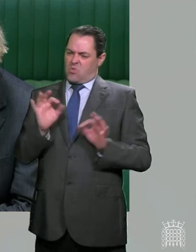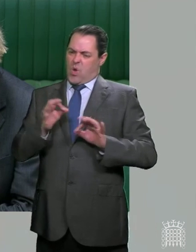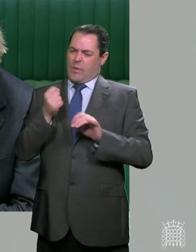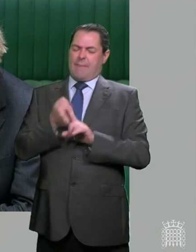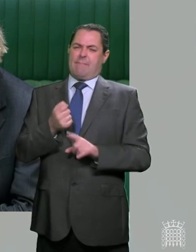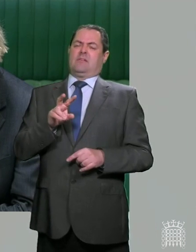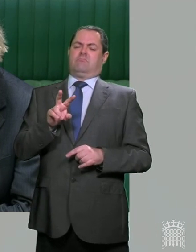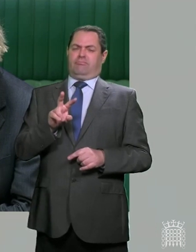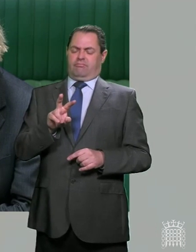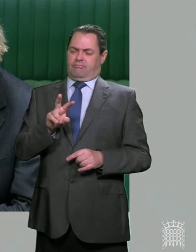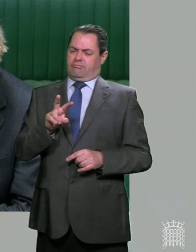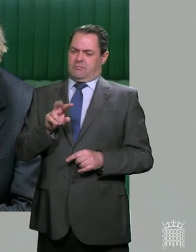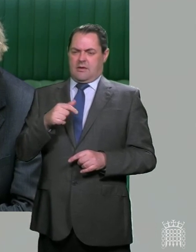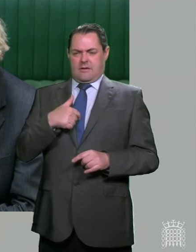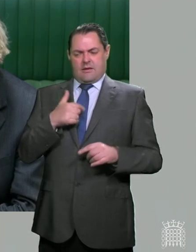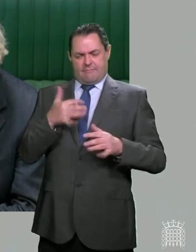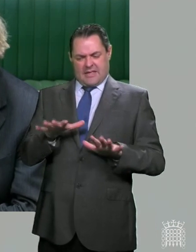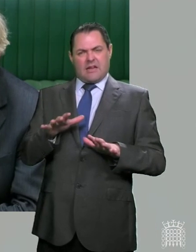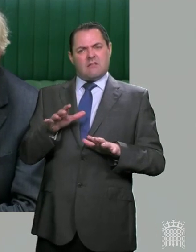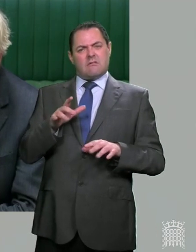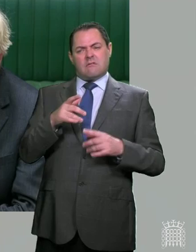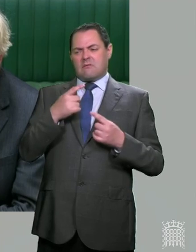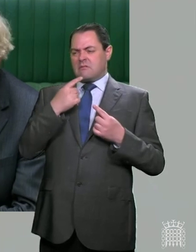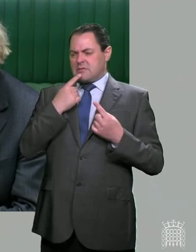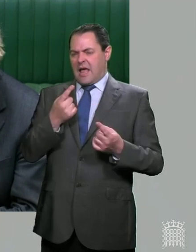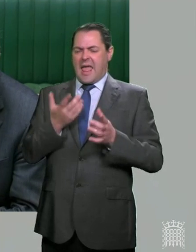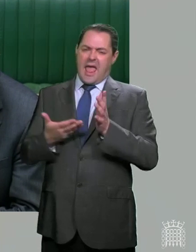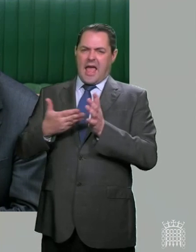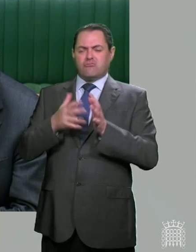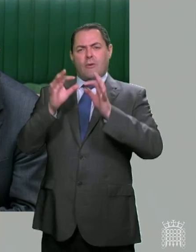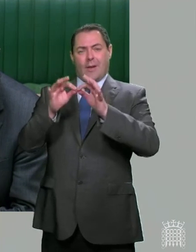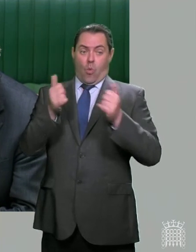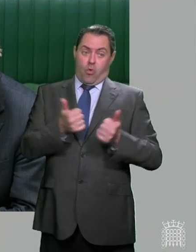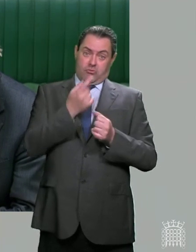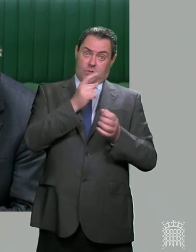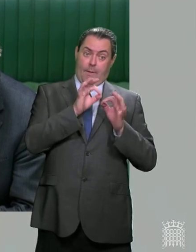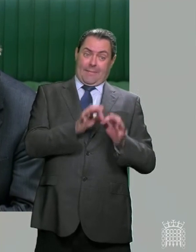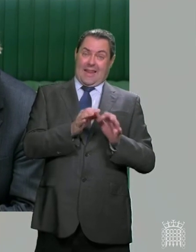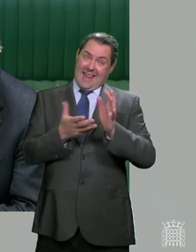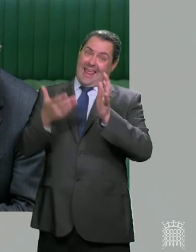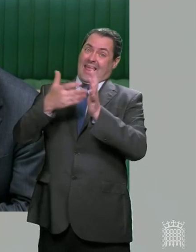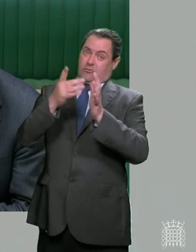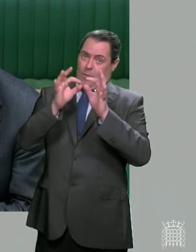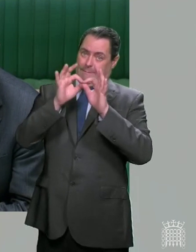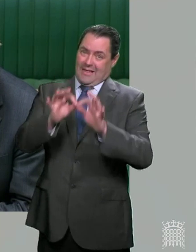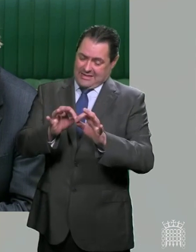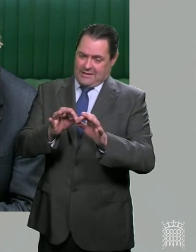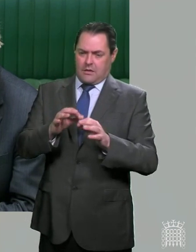What the G7 agreed at Carbis Bay was another billion, on top of the billion that has already been contributed.